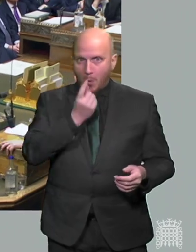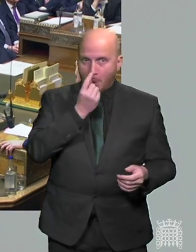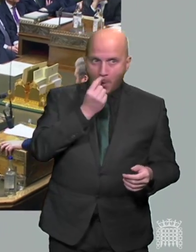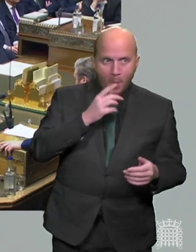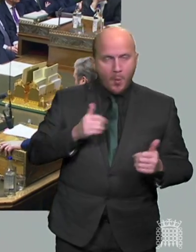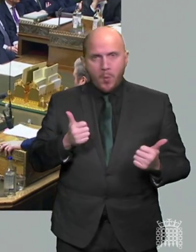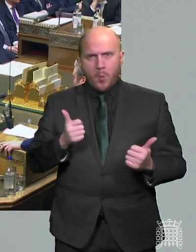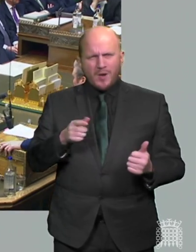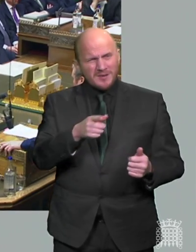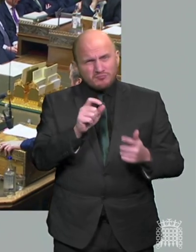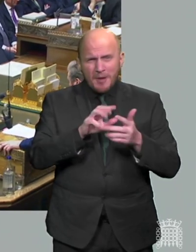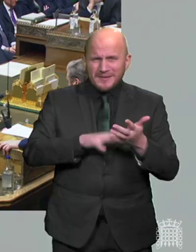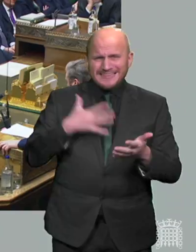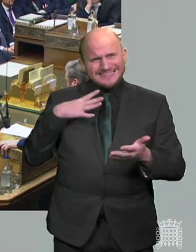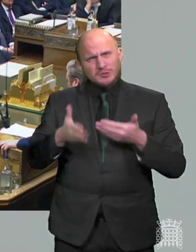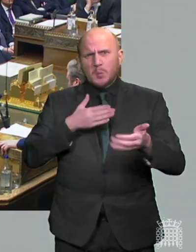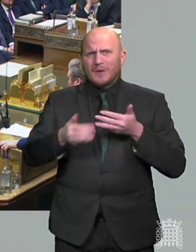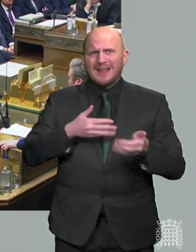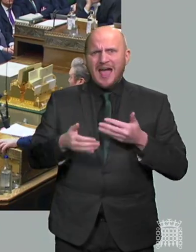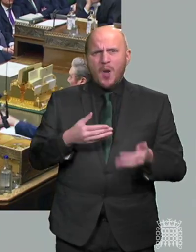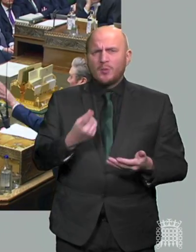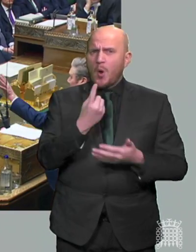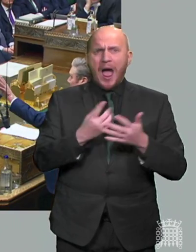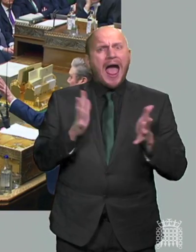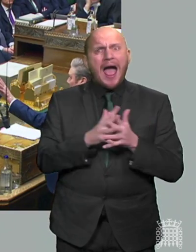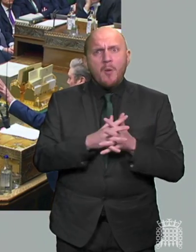All he needs to do is simply meet the nurses.